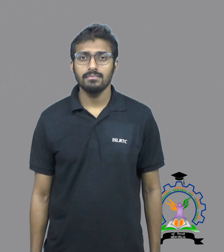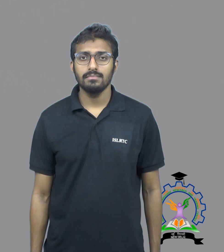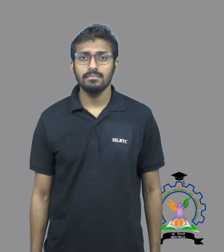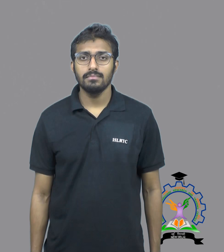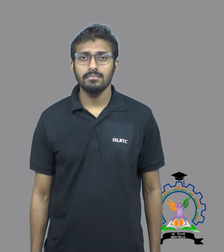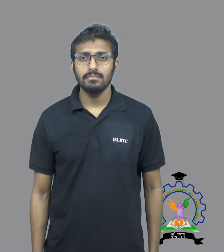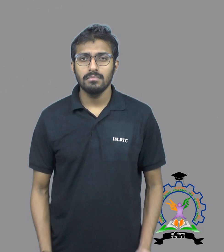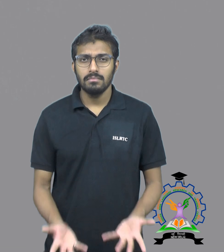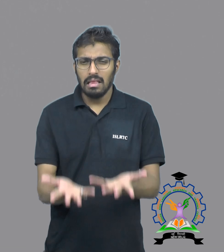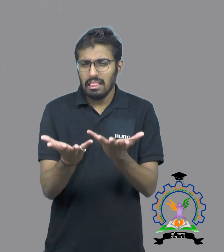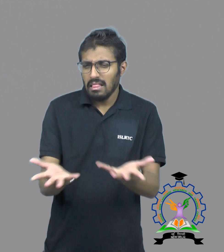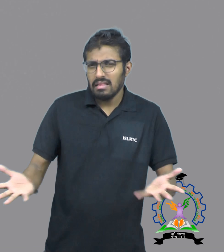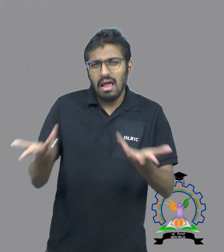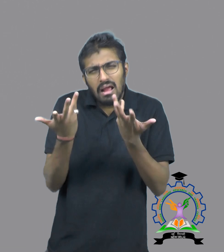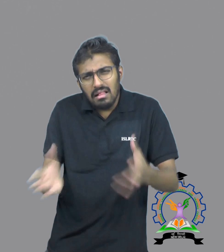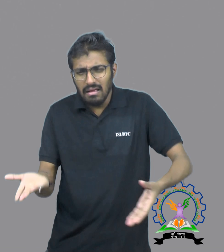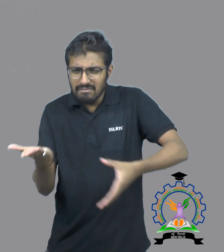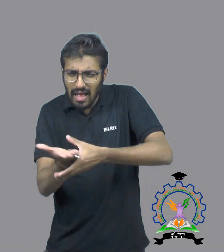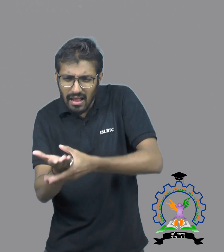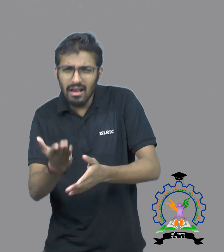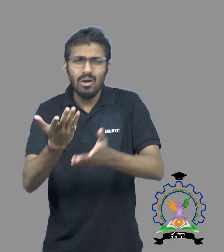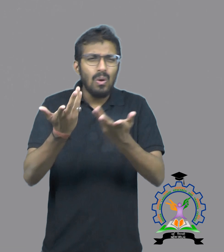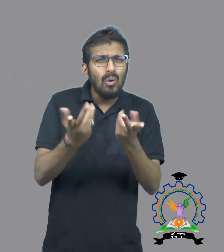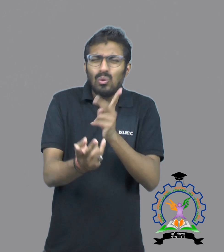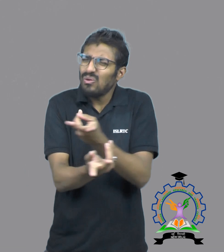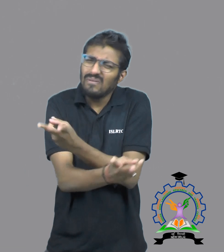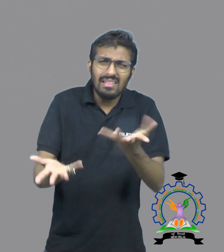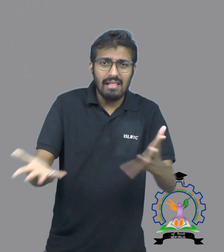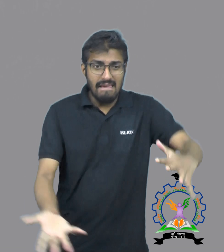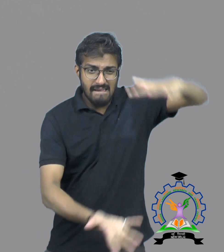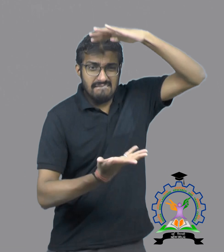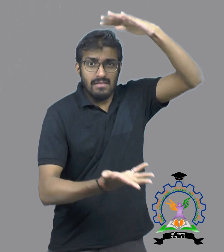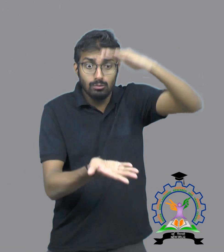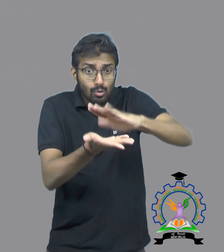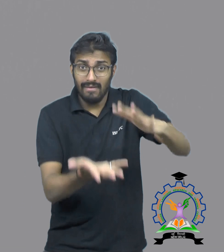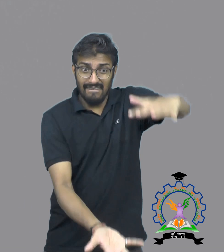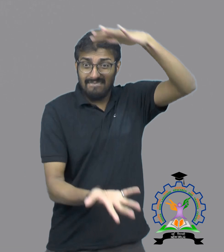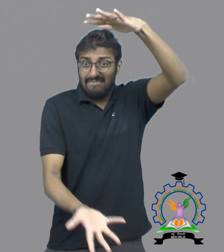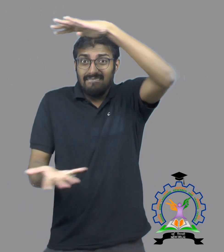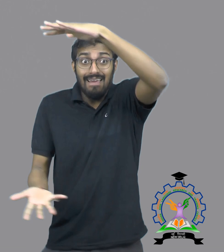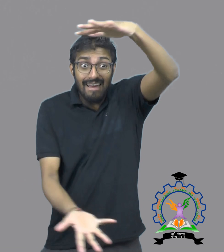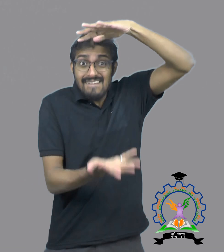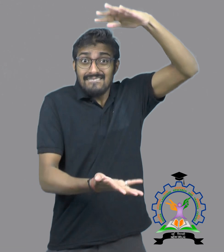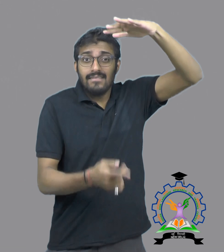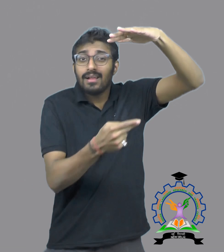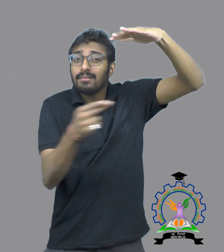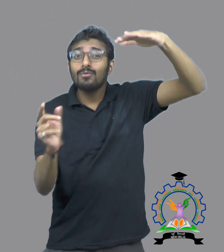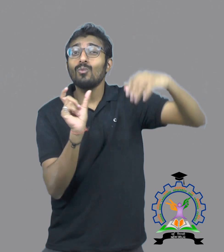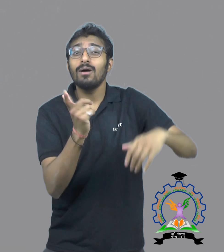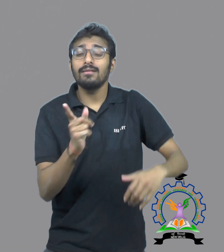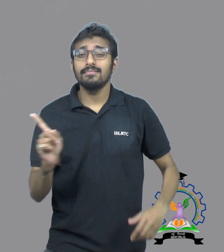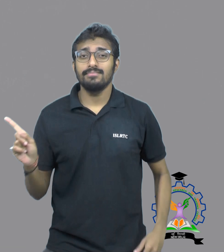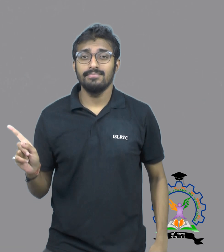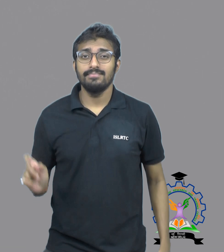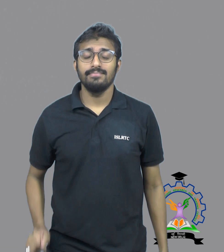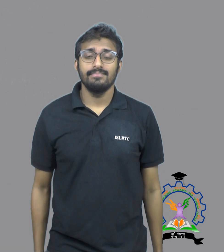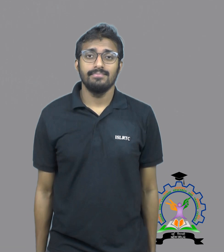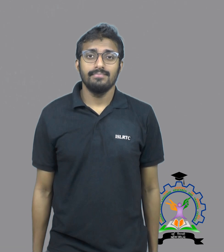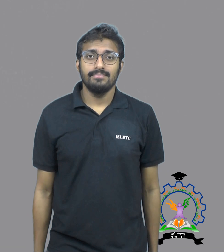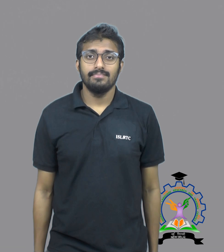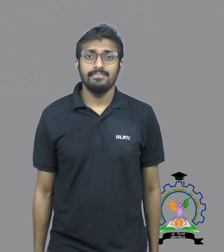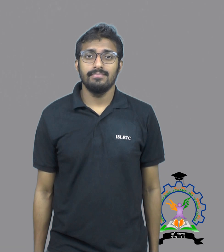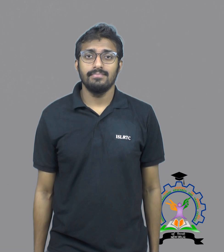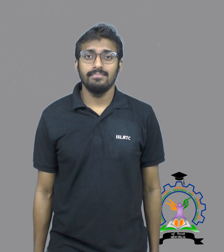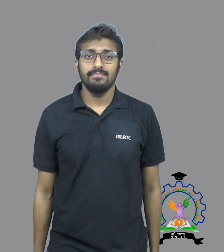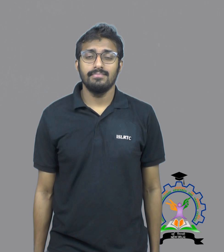Bulk